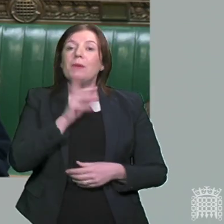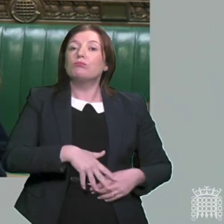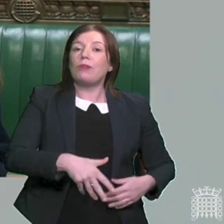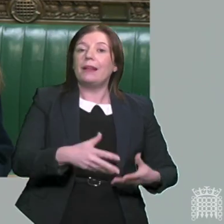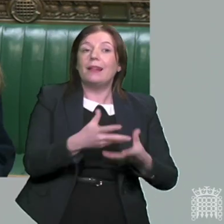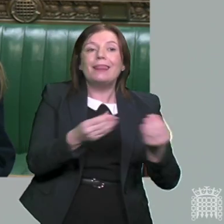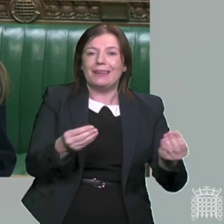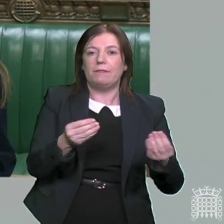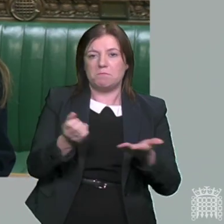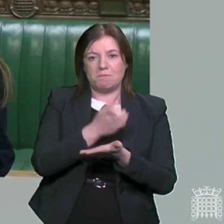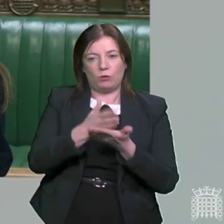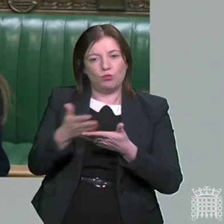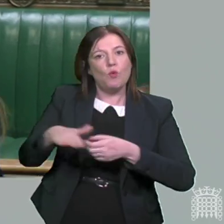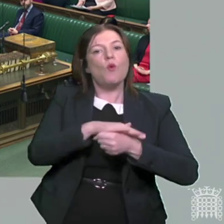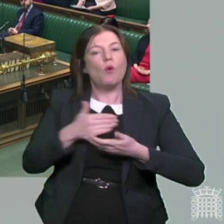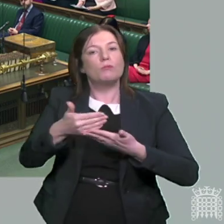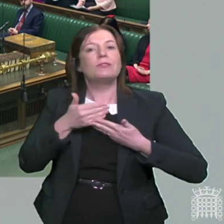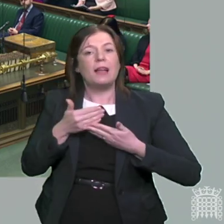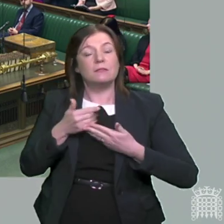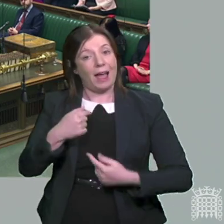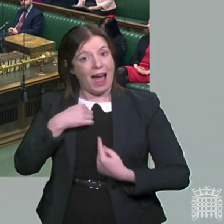Will the Government finally accept our proposals?